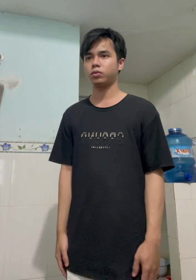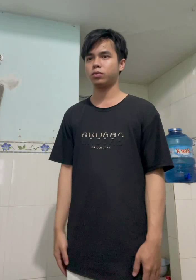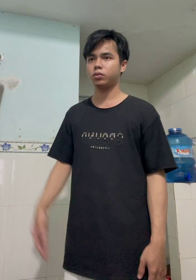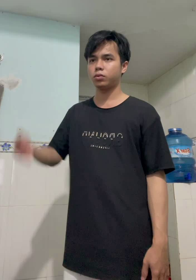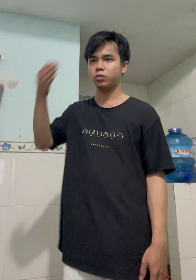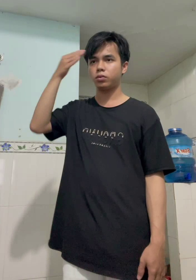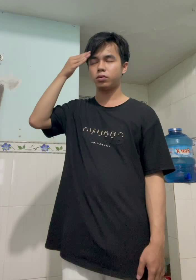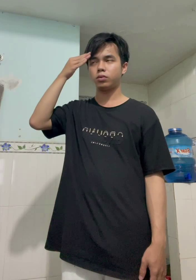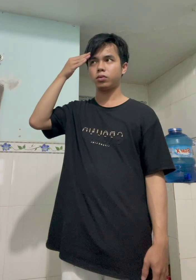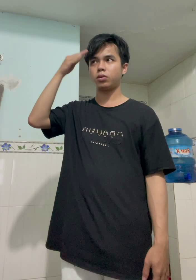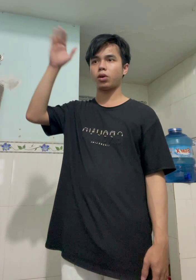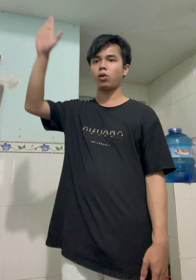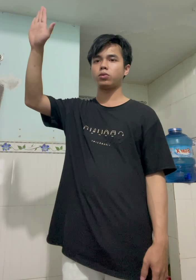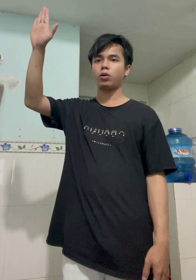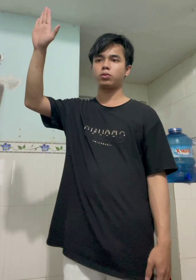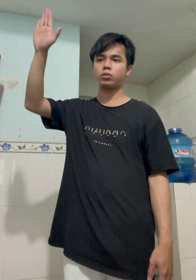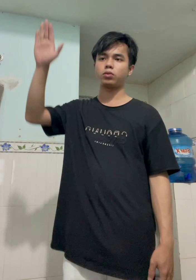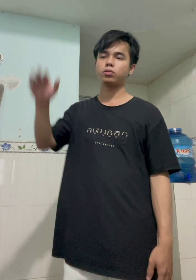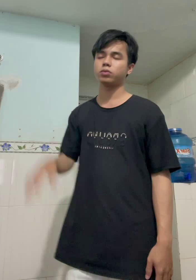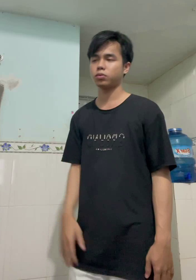khong biet